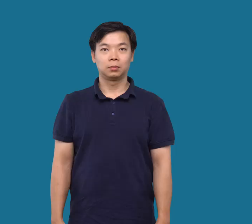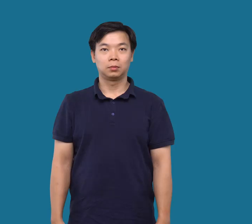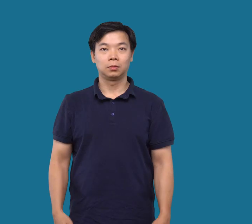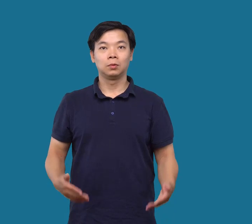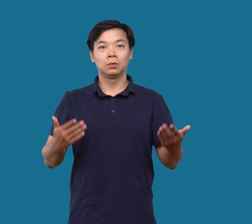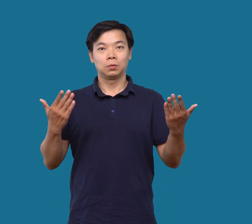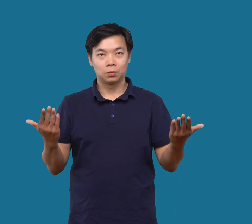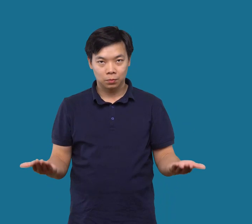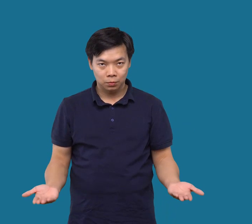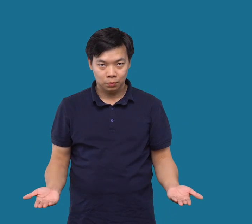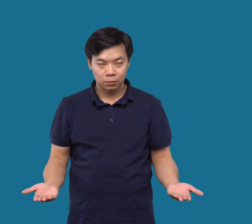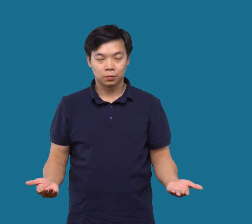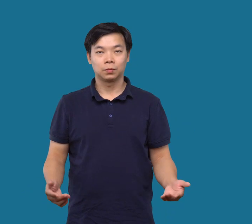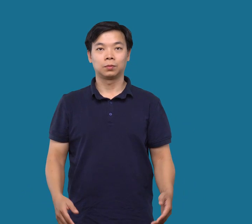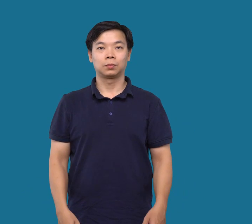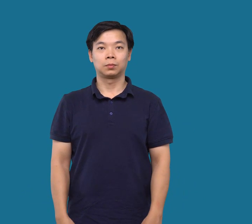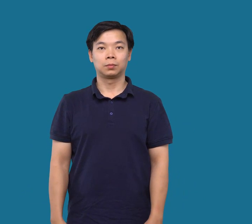ngồi